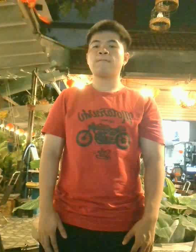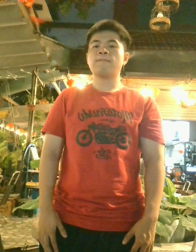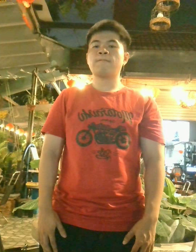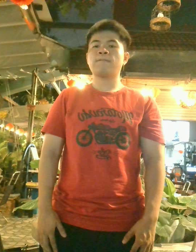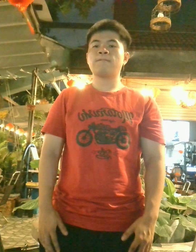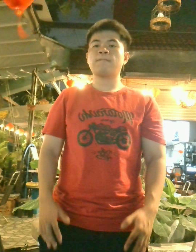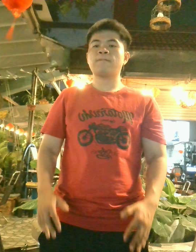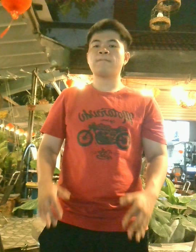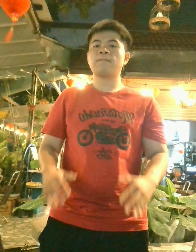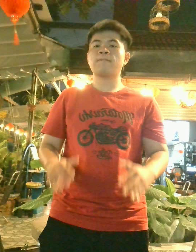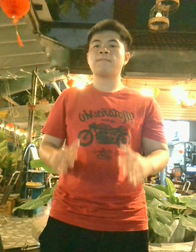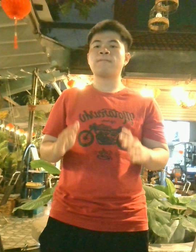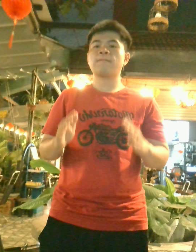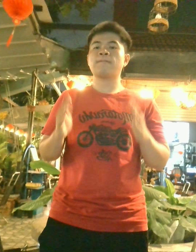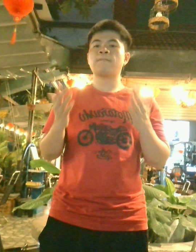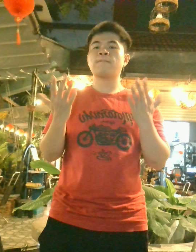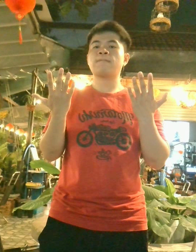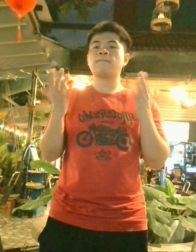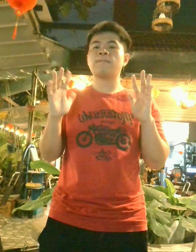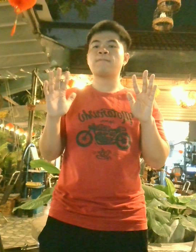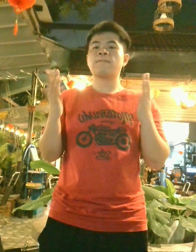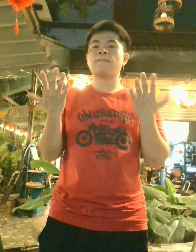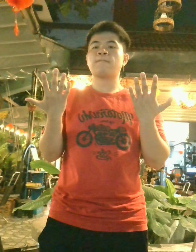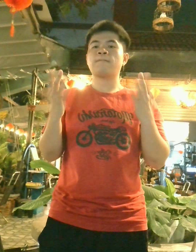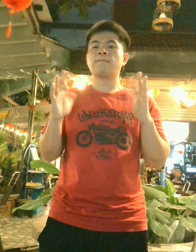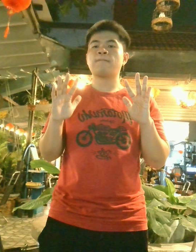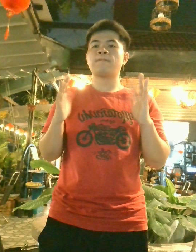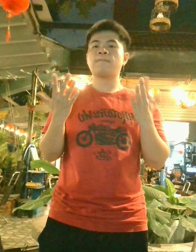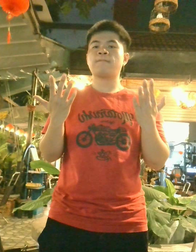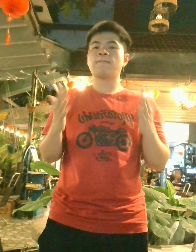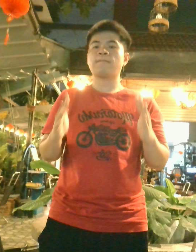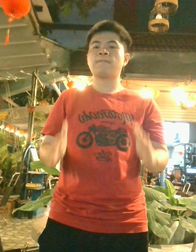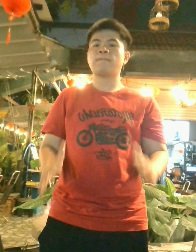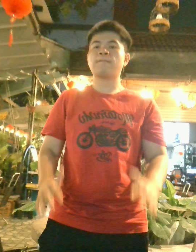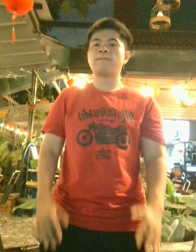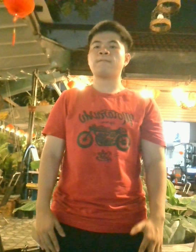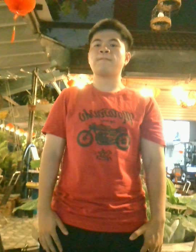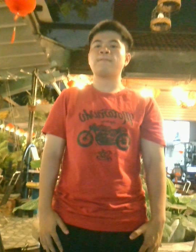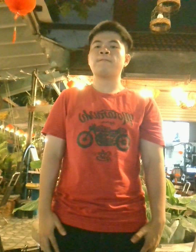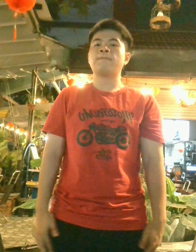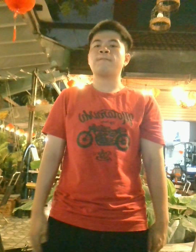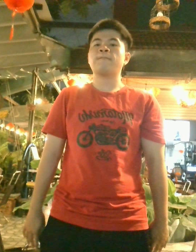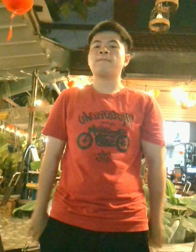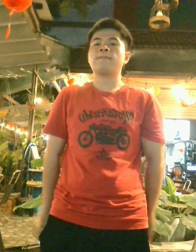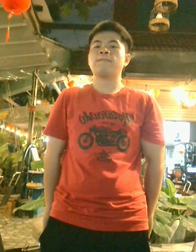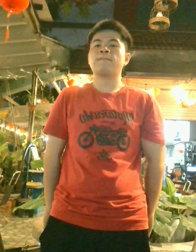vui mừng